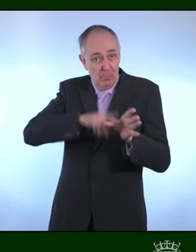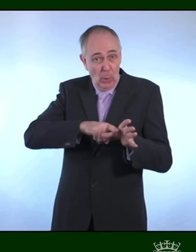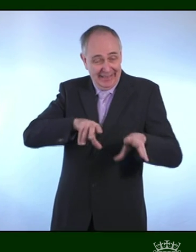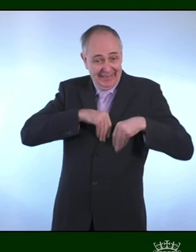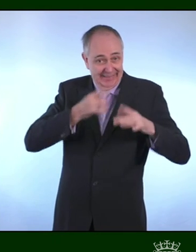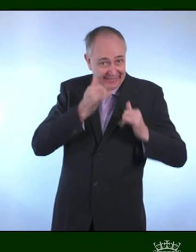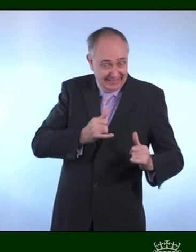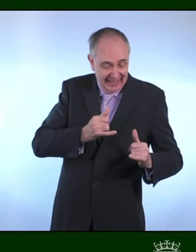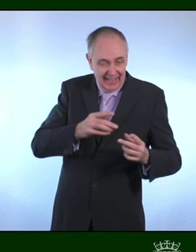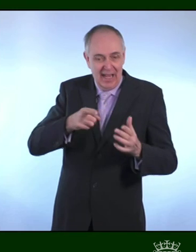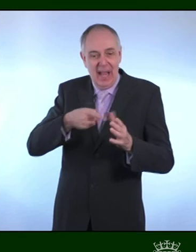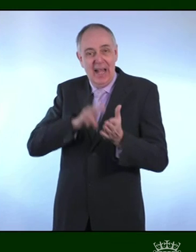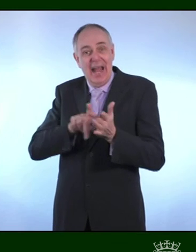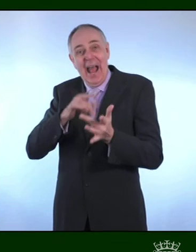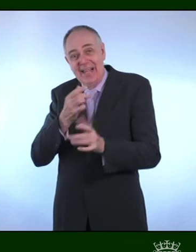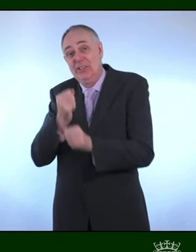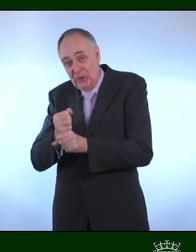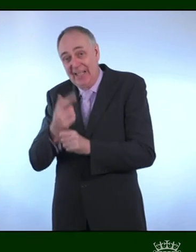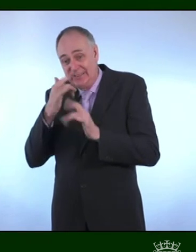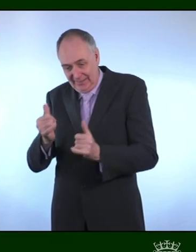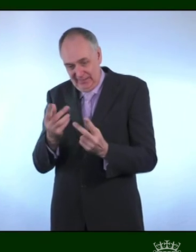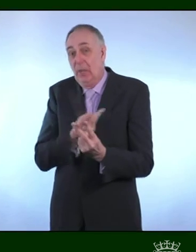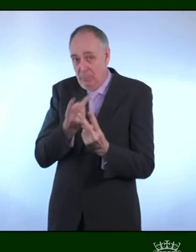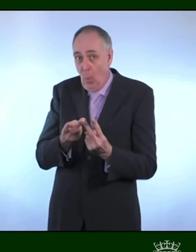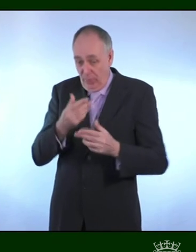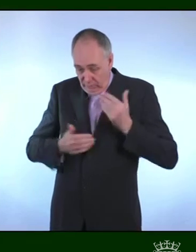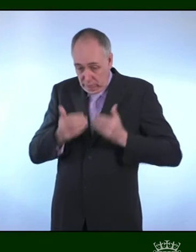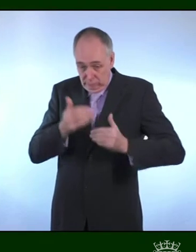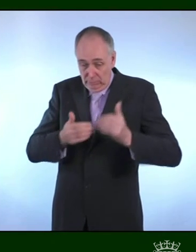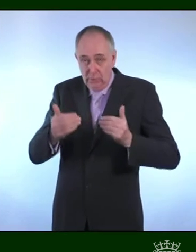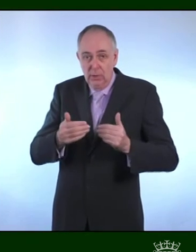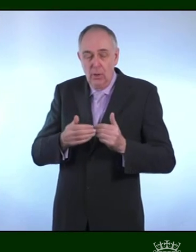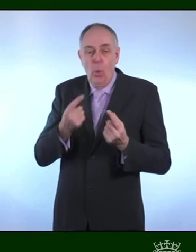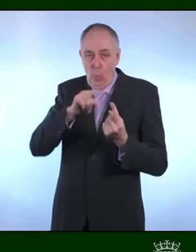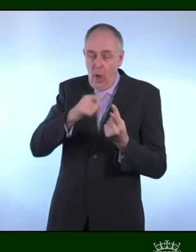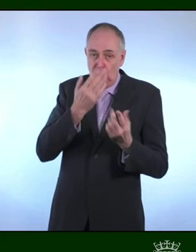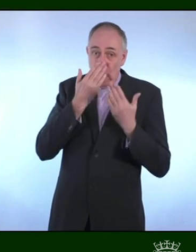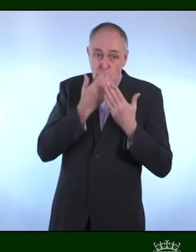We are buying millions of antibody tests, which show whether or not someone has had the disease.